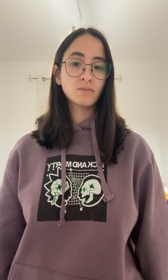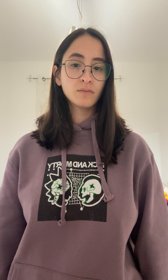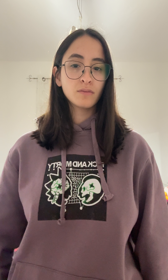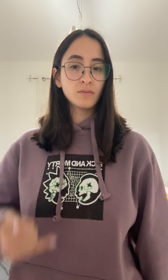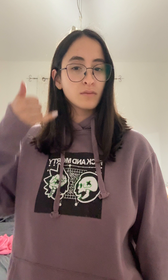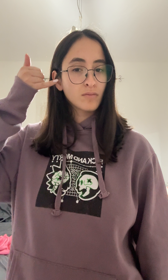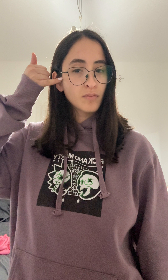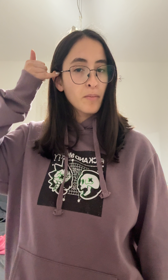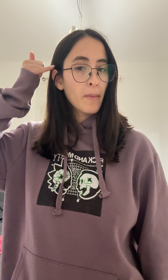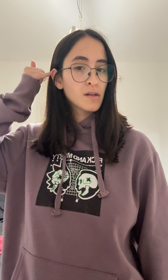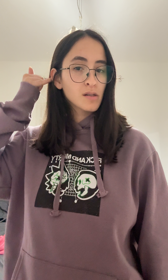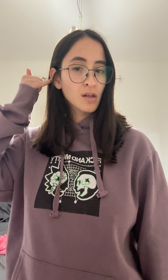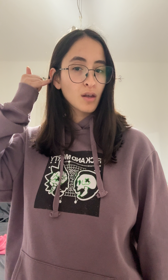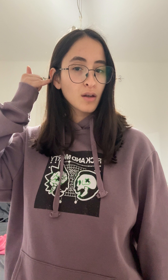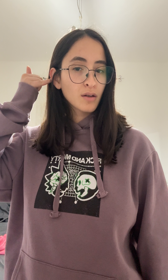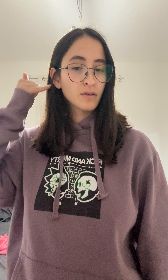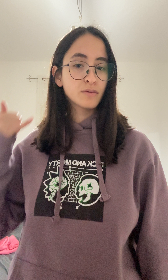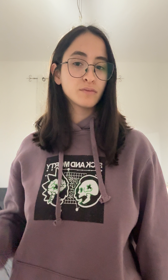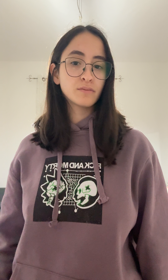פקיד